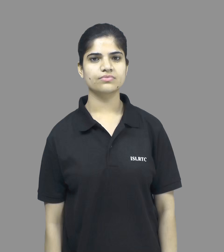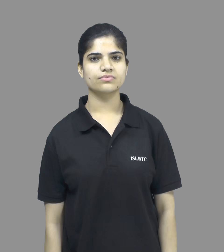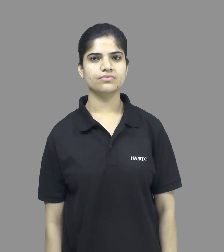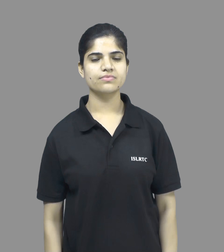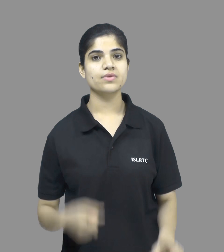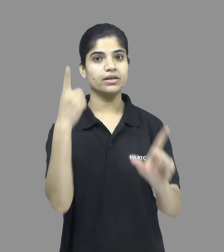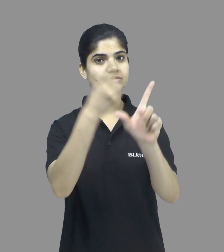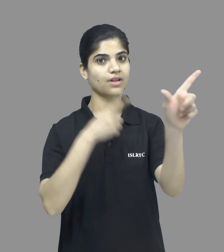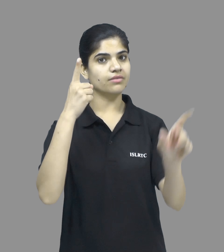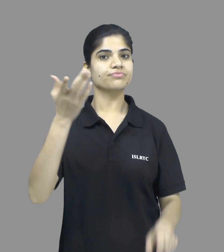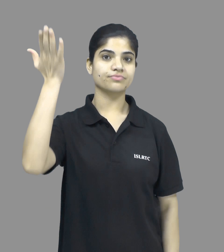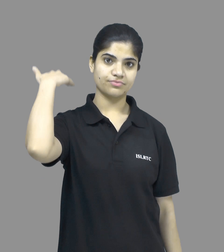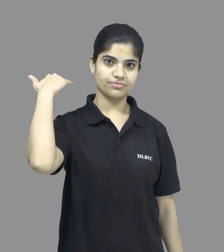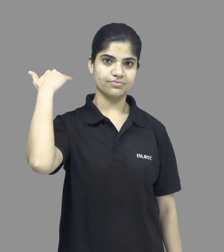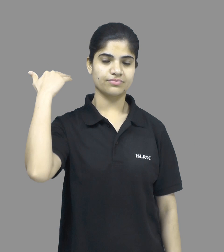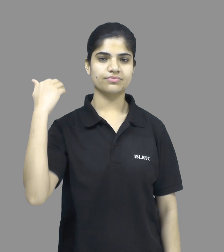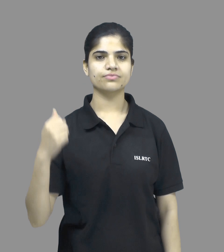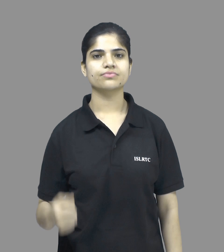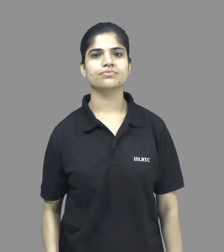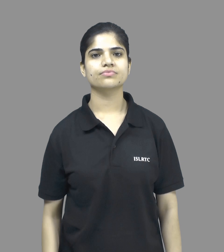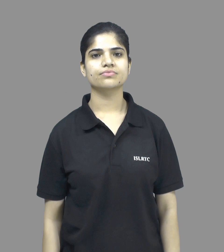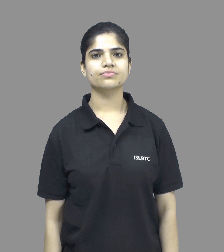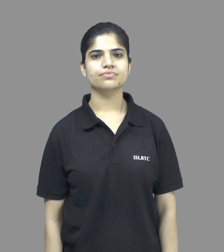Last Year